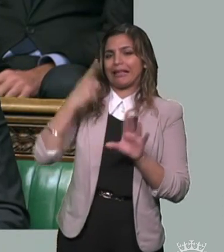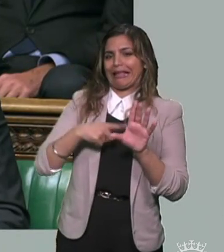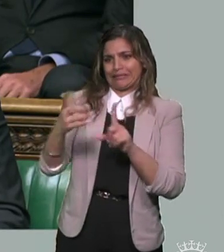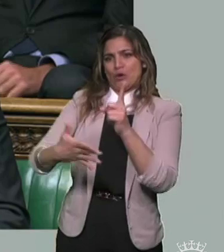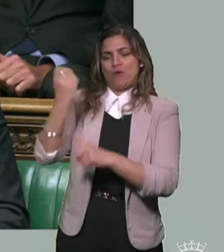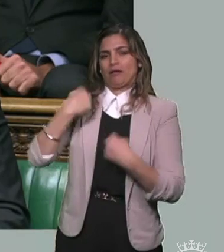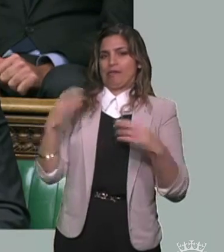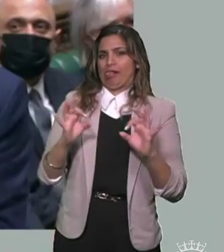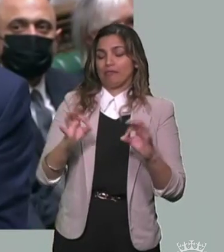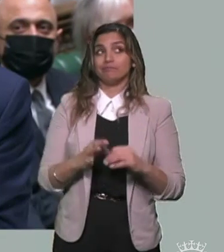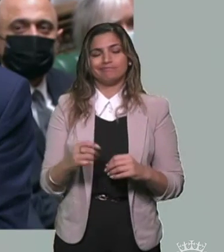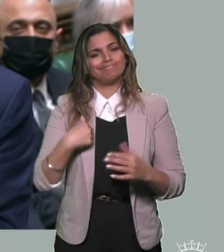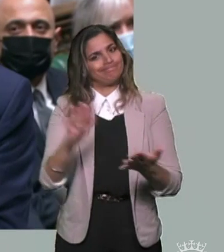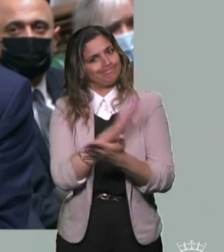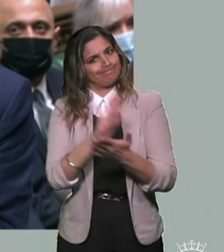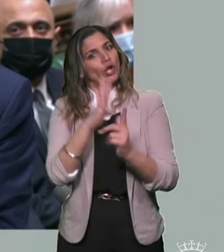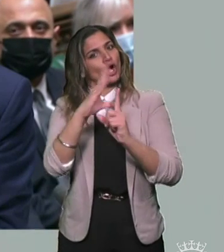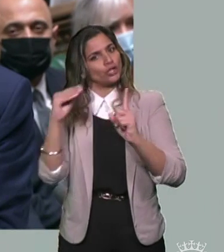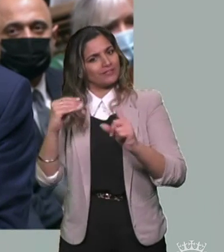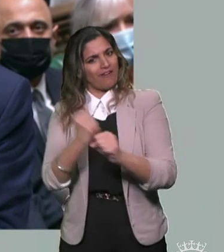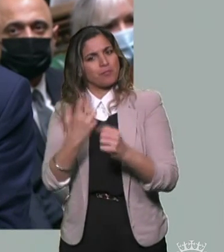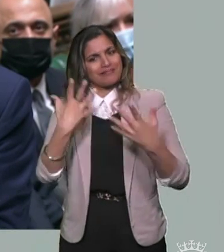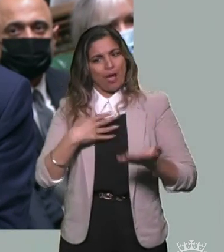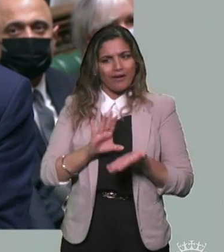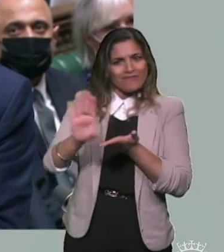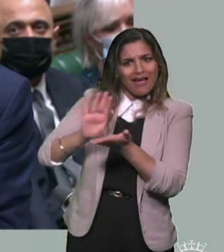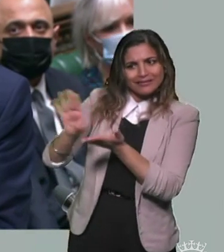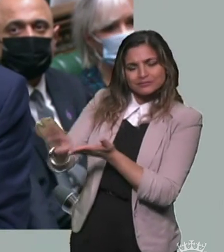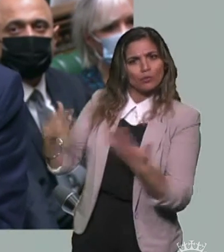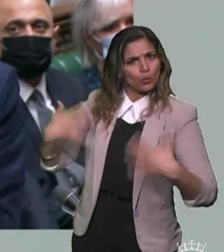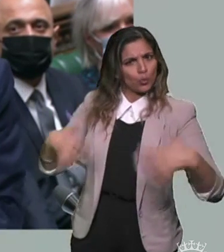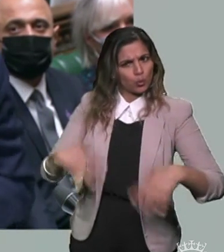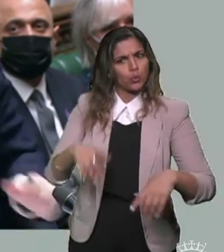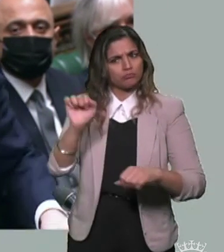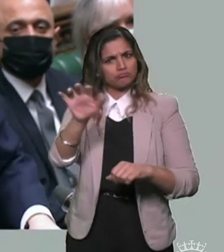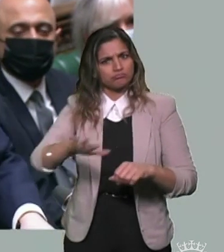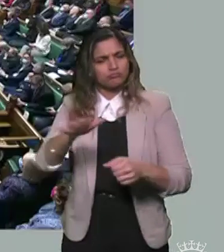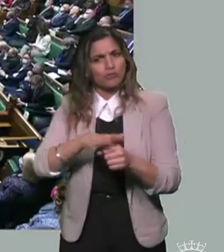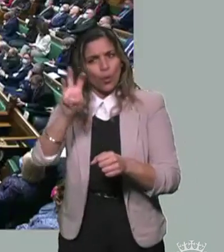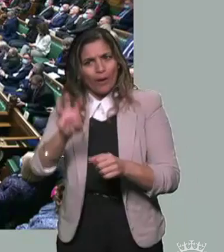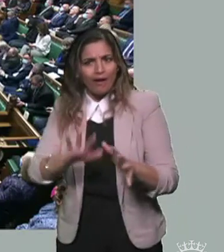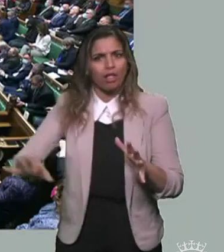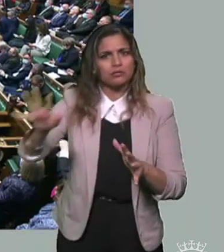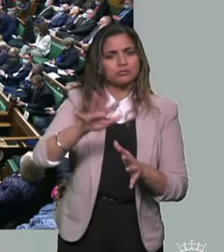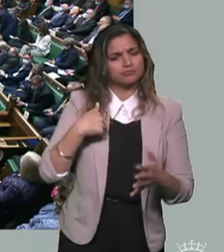I am delighted that a Conservative Government are now investing so massively in levelling up in Clwyd South and across the whole of Wales.